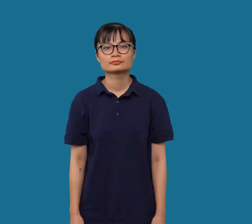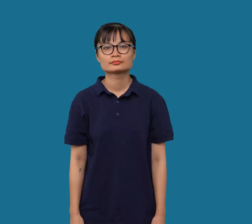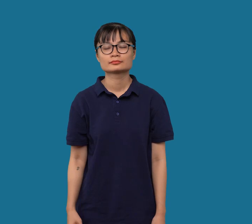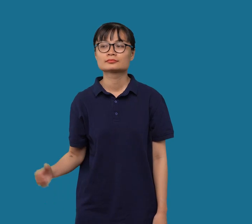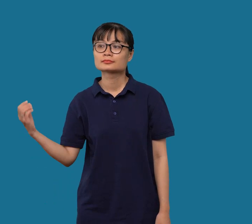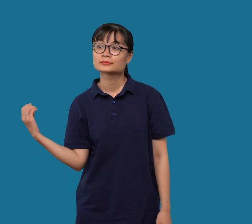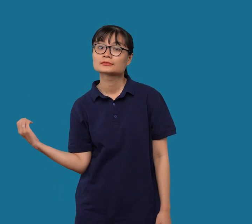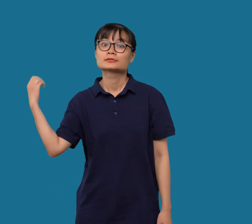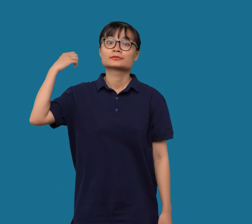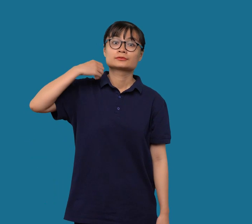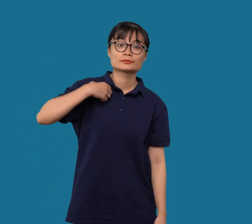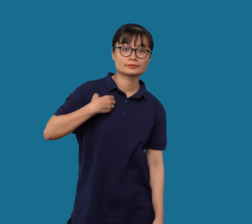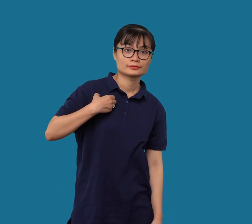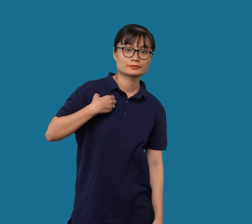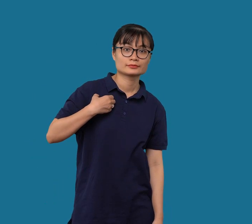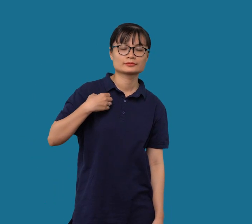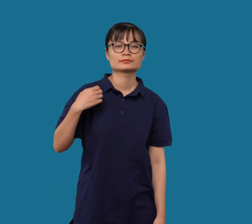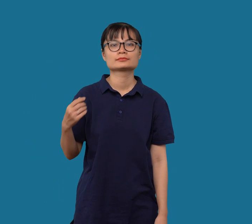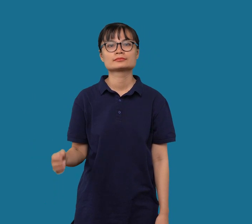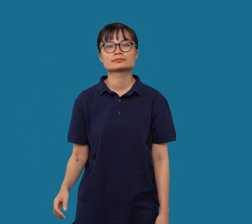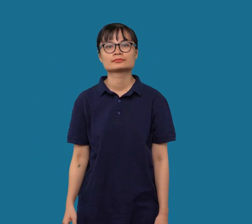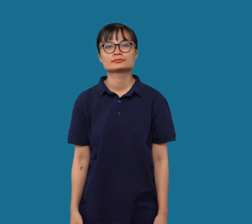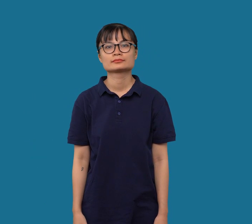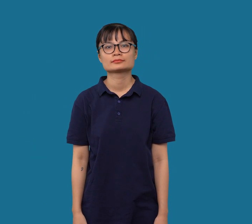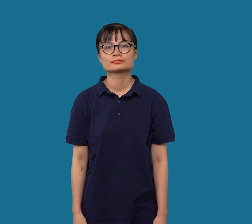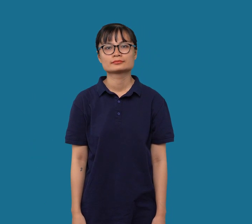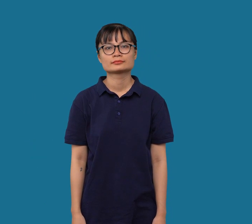xách túi